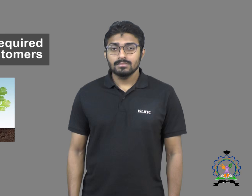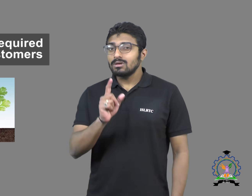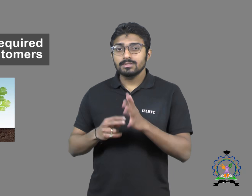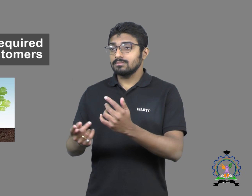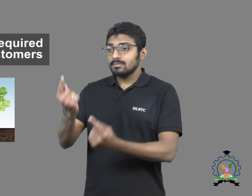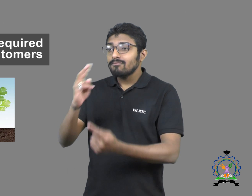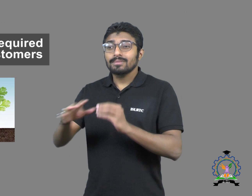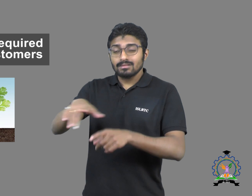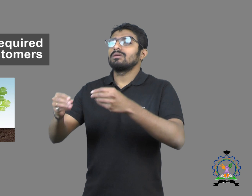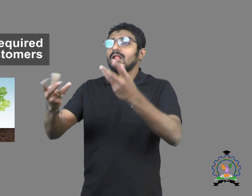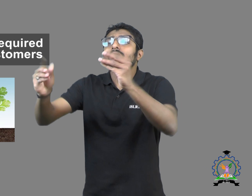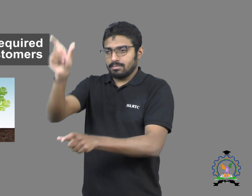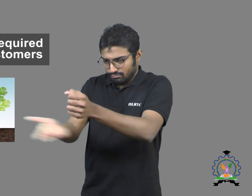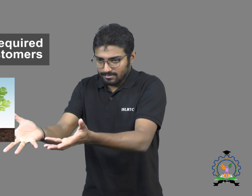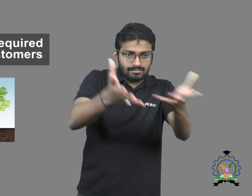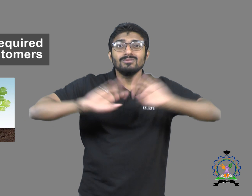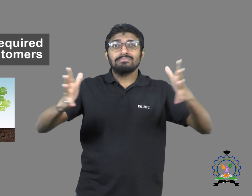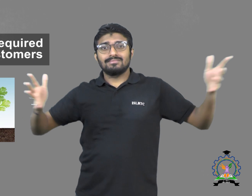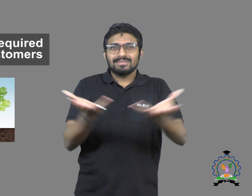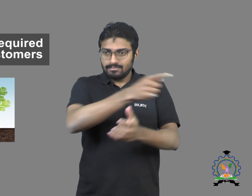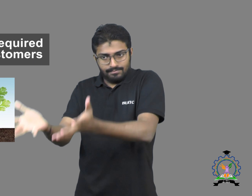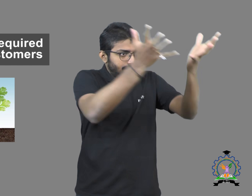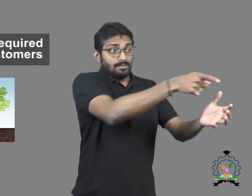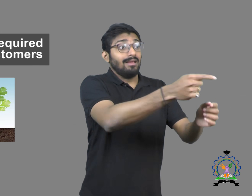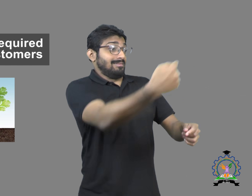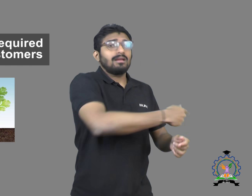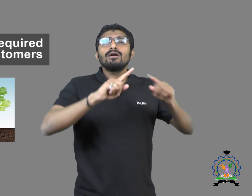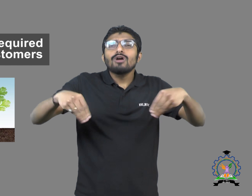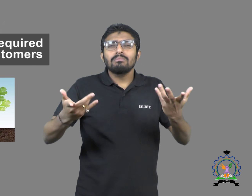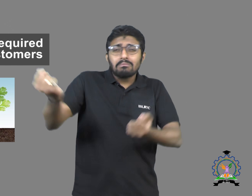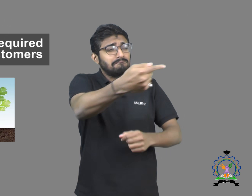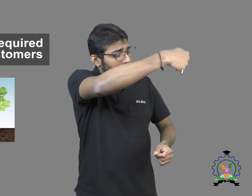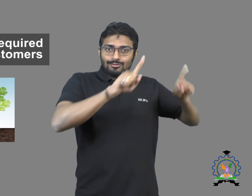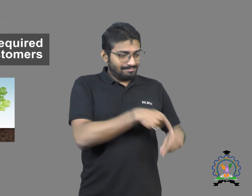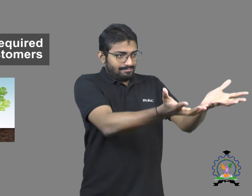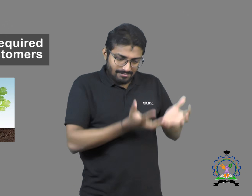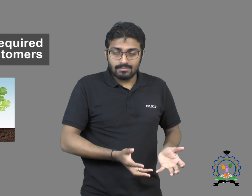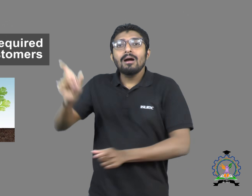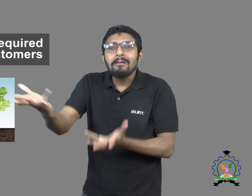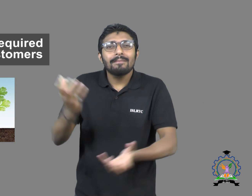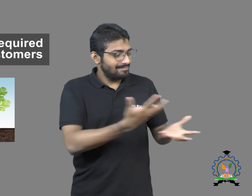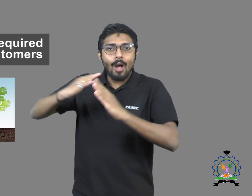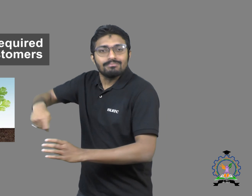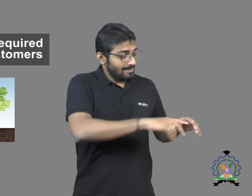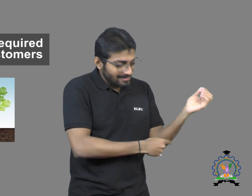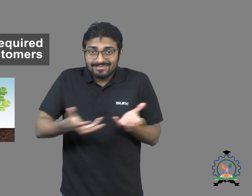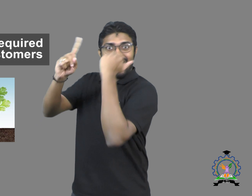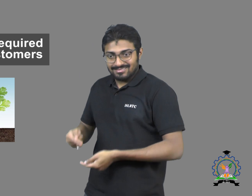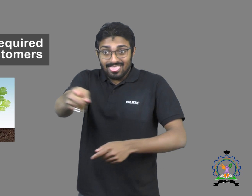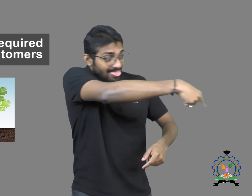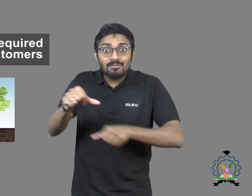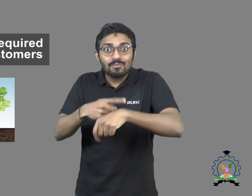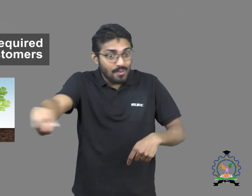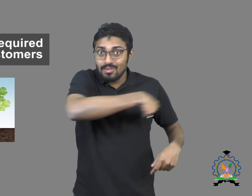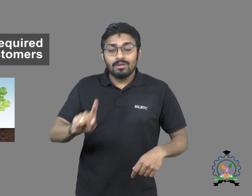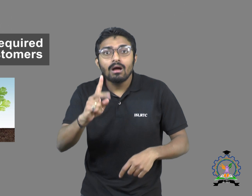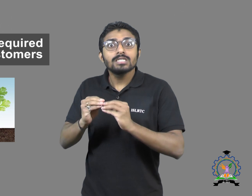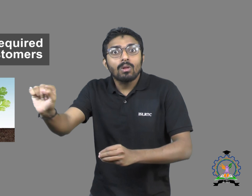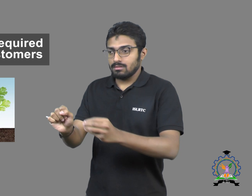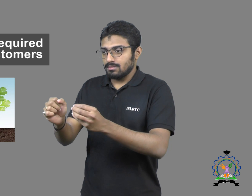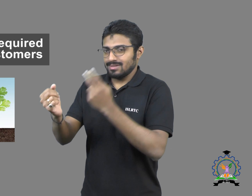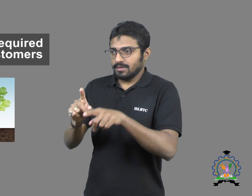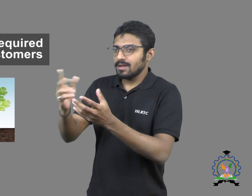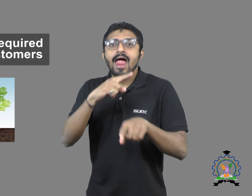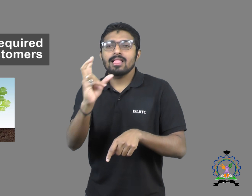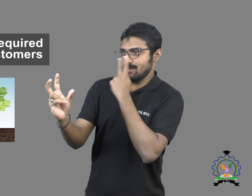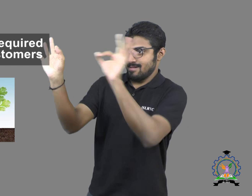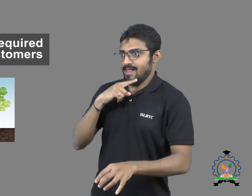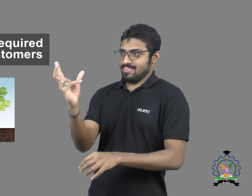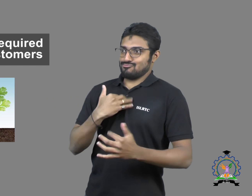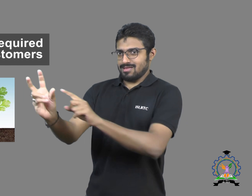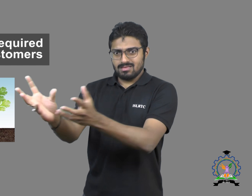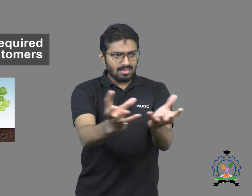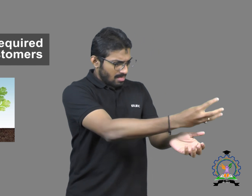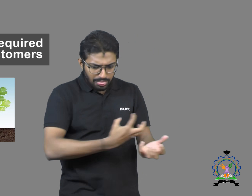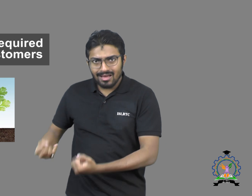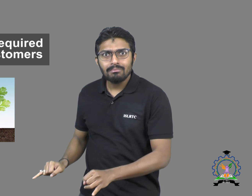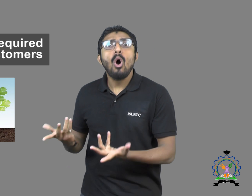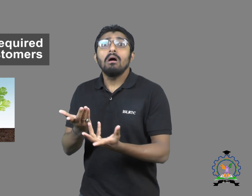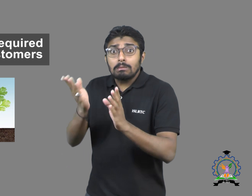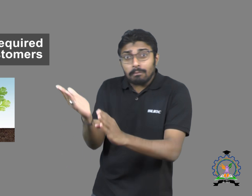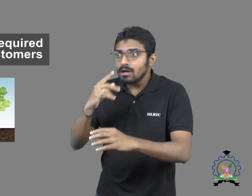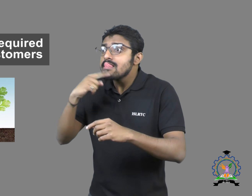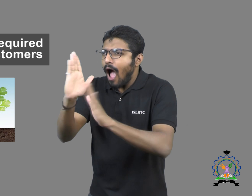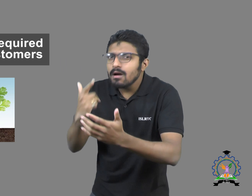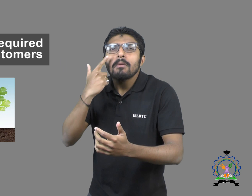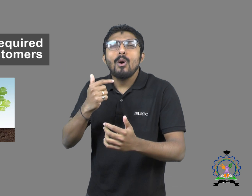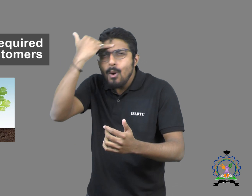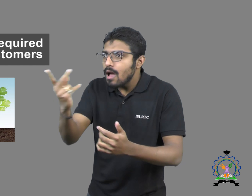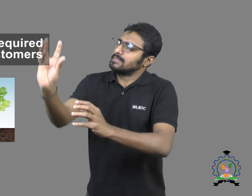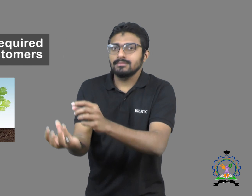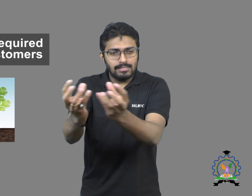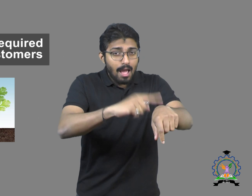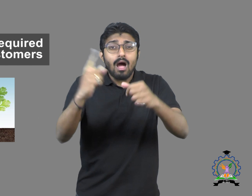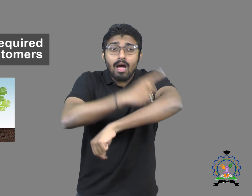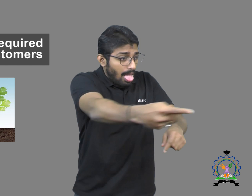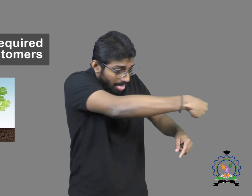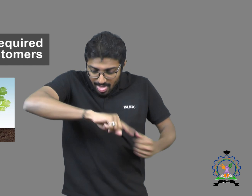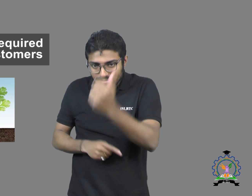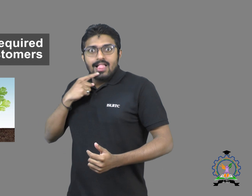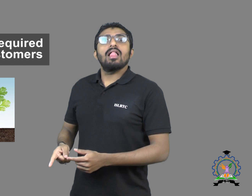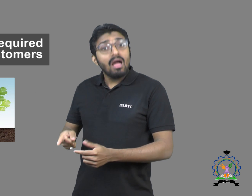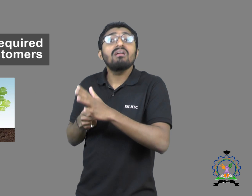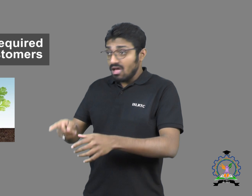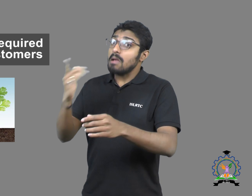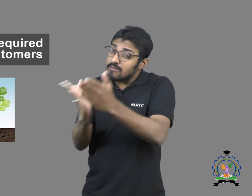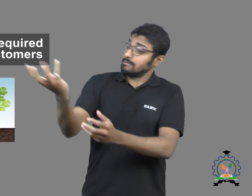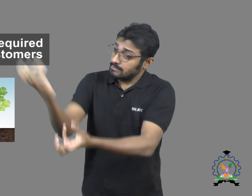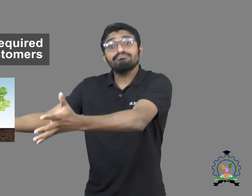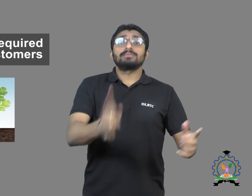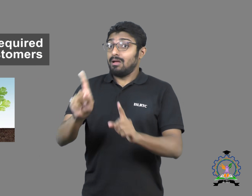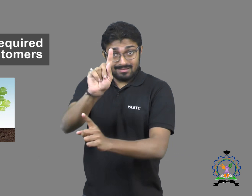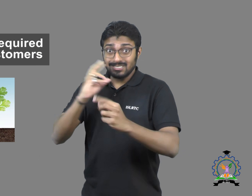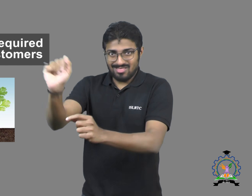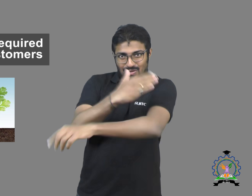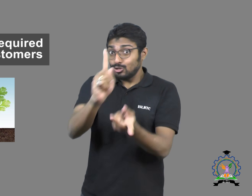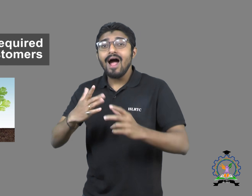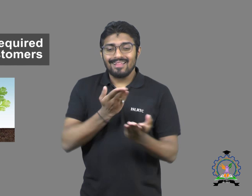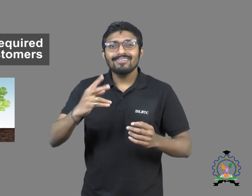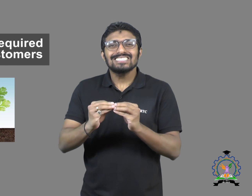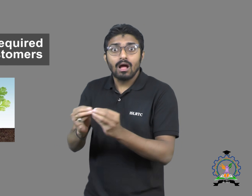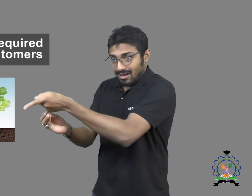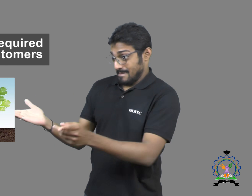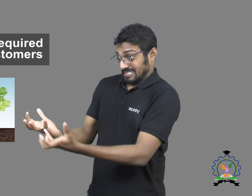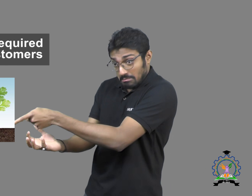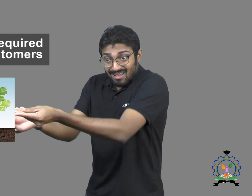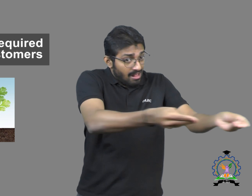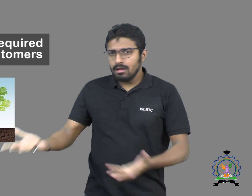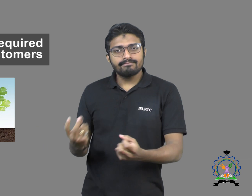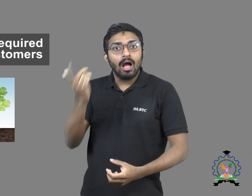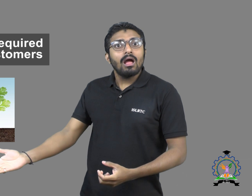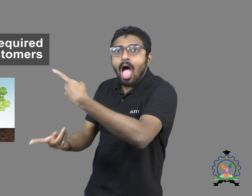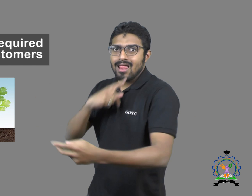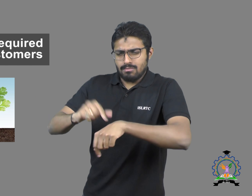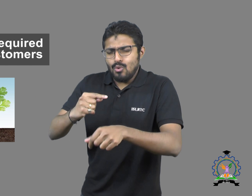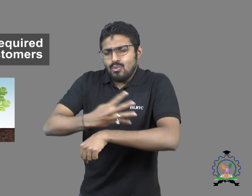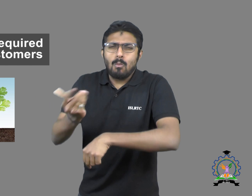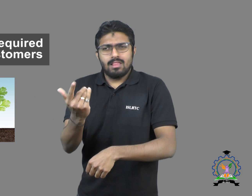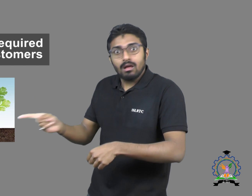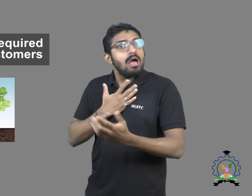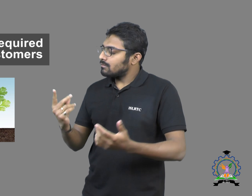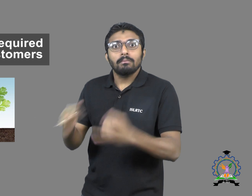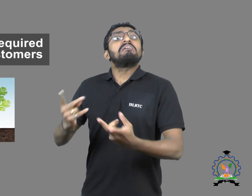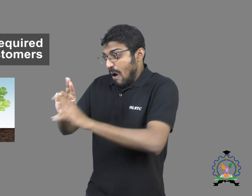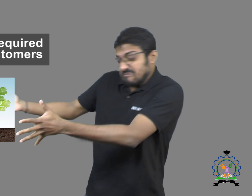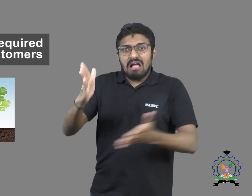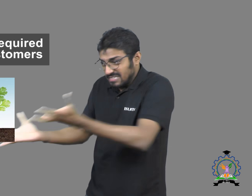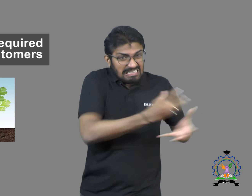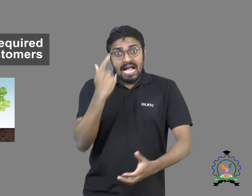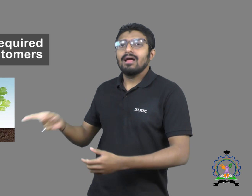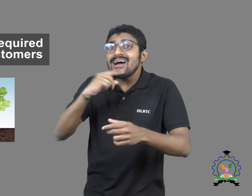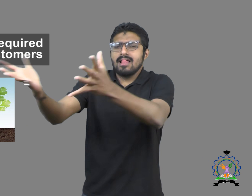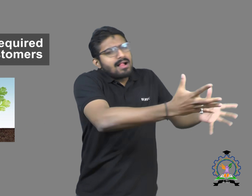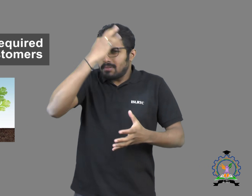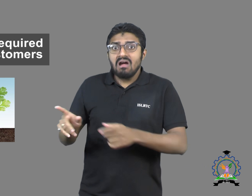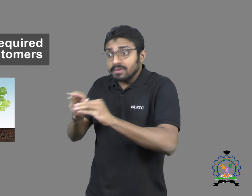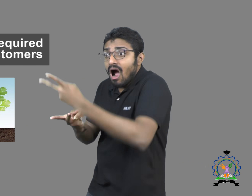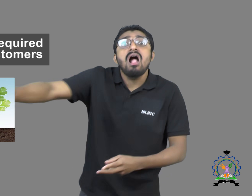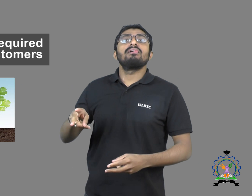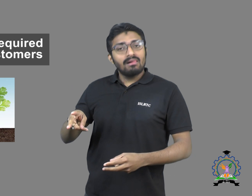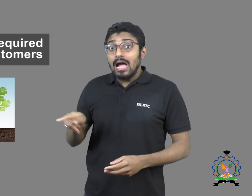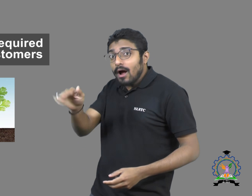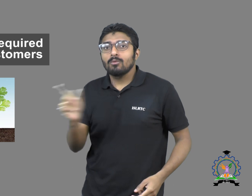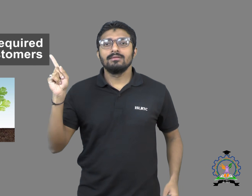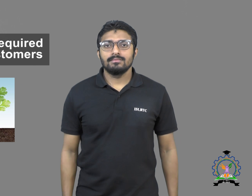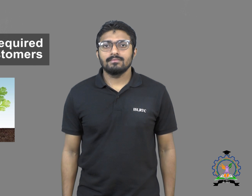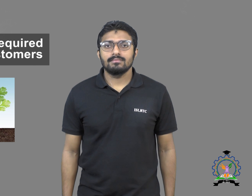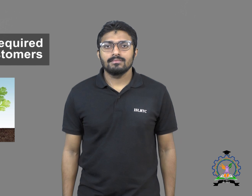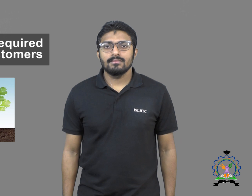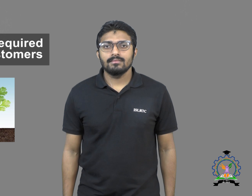Length of Time Required to Reach the Customers